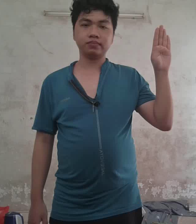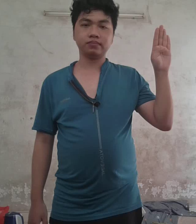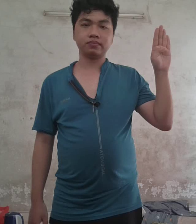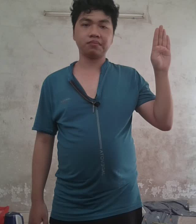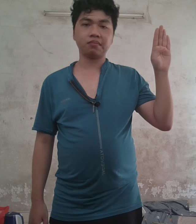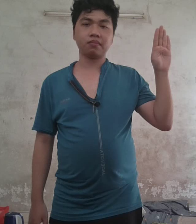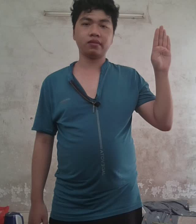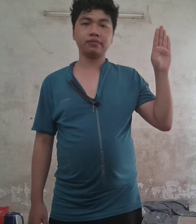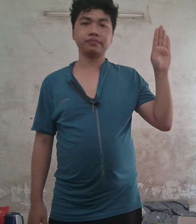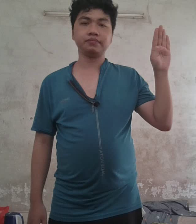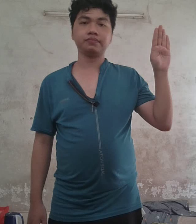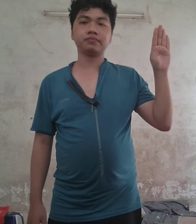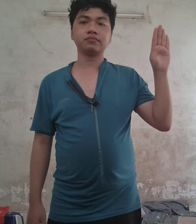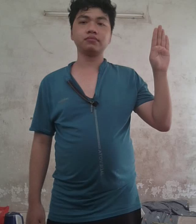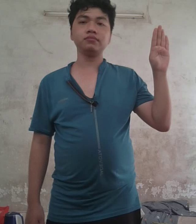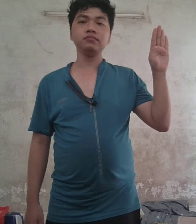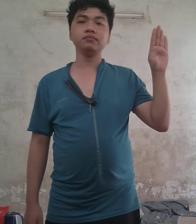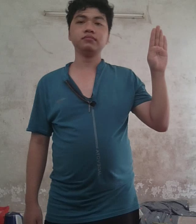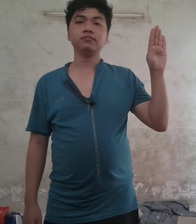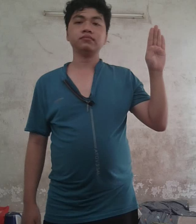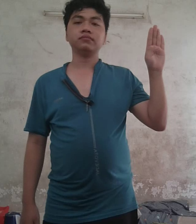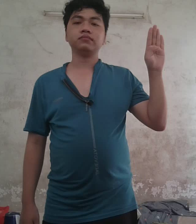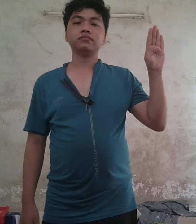b